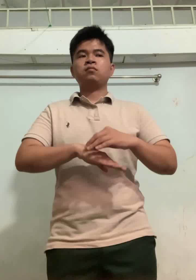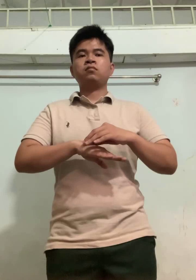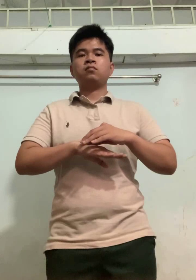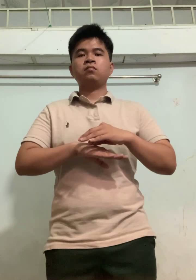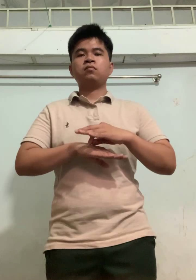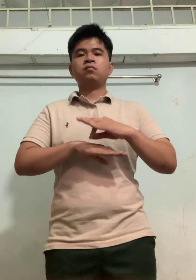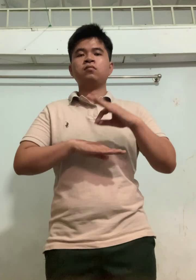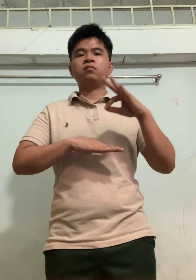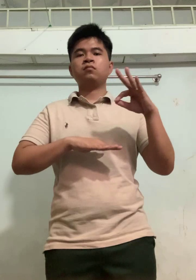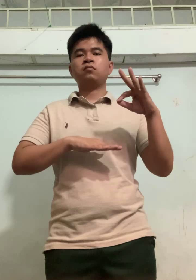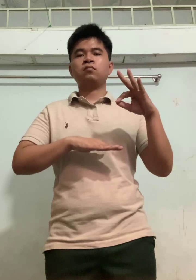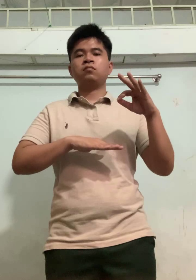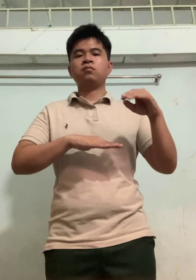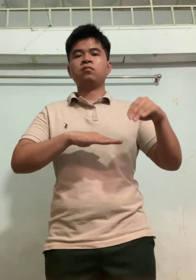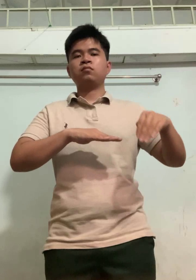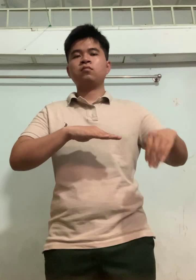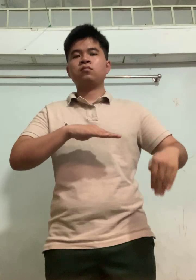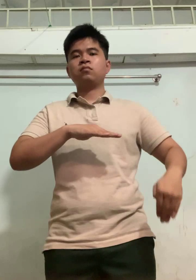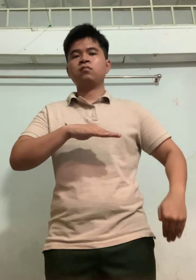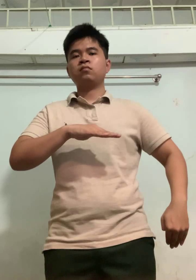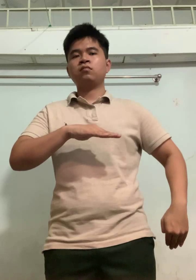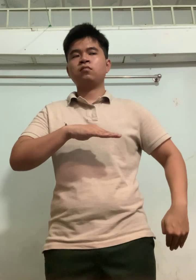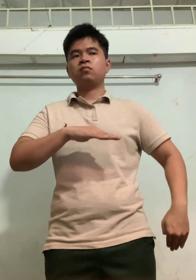tuan sau